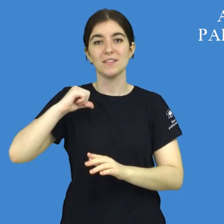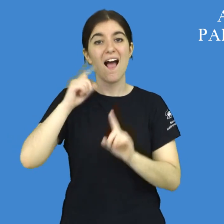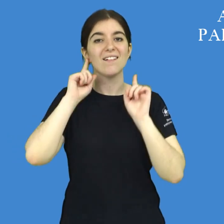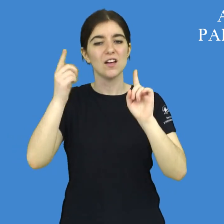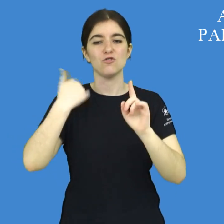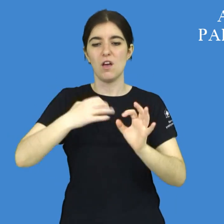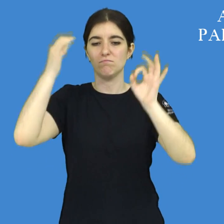caso